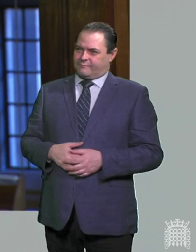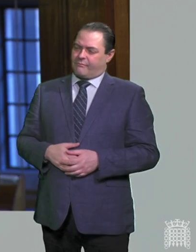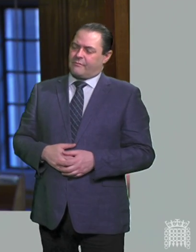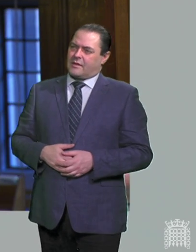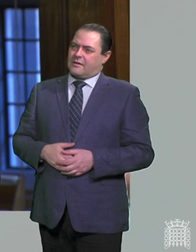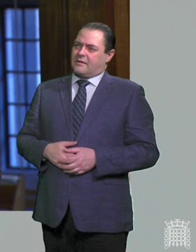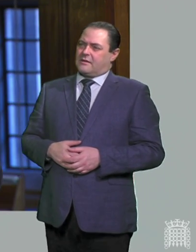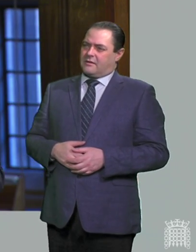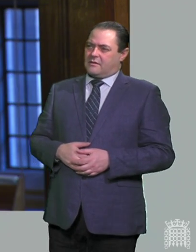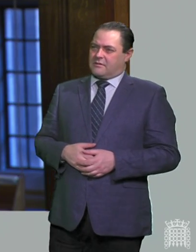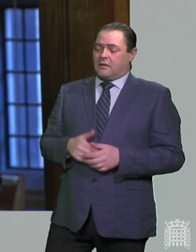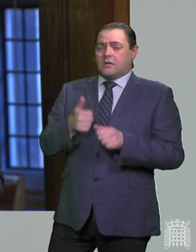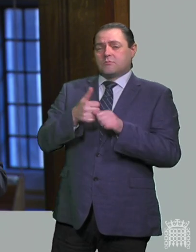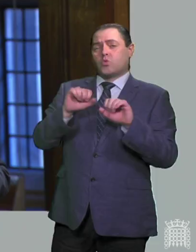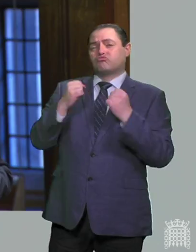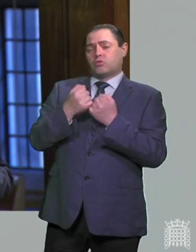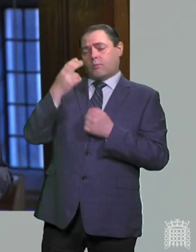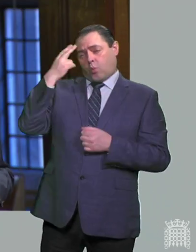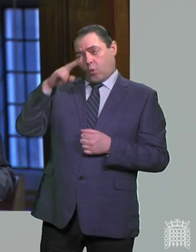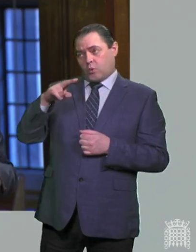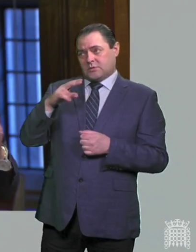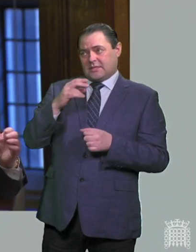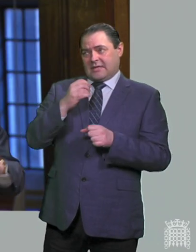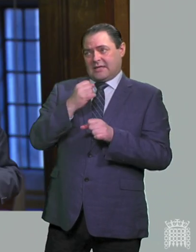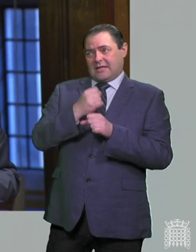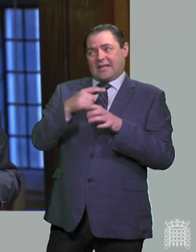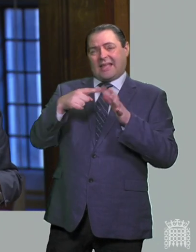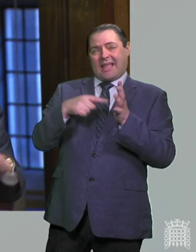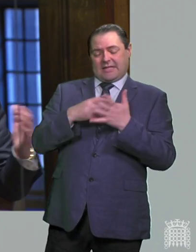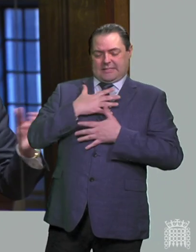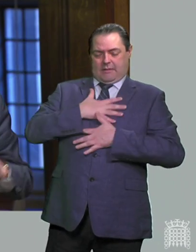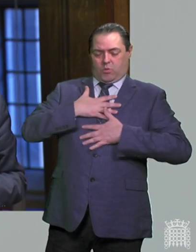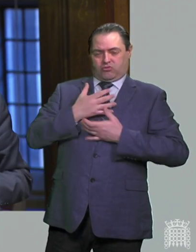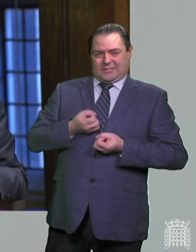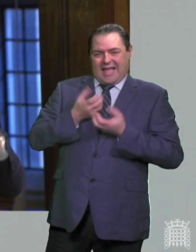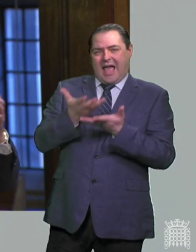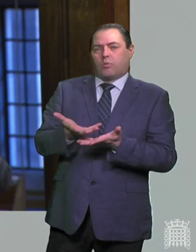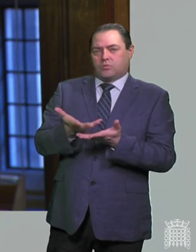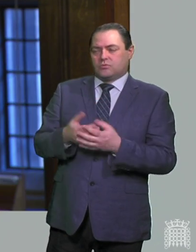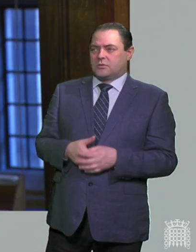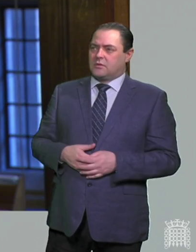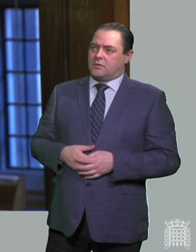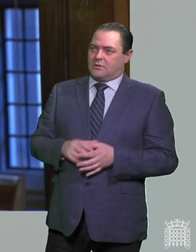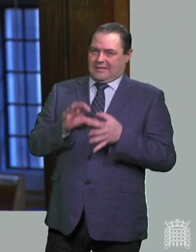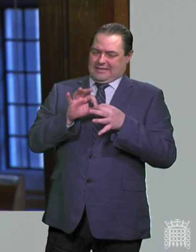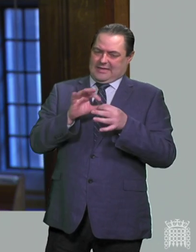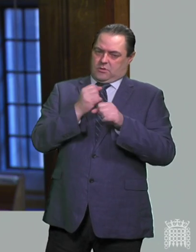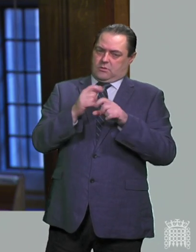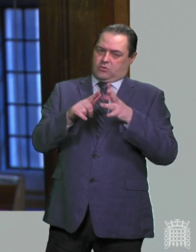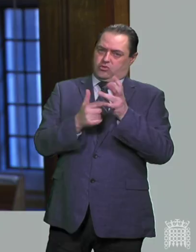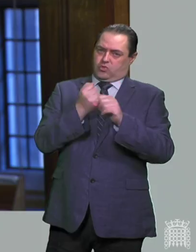The support group is called Getting Emotions Out, after George.